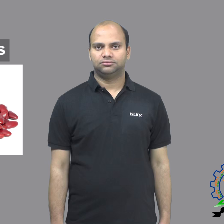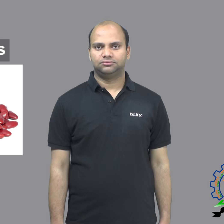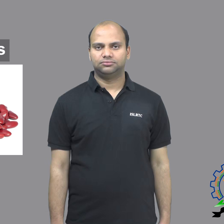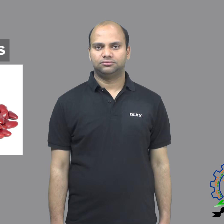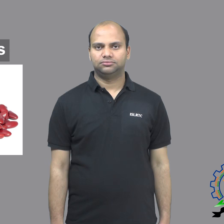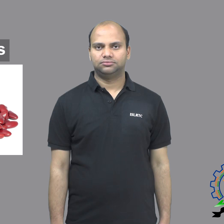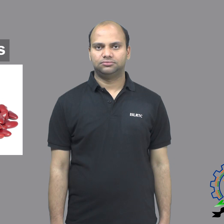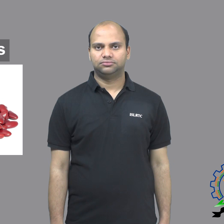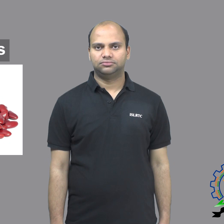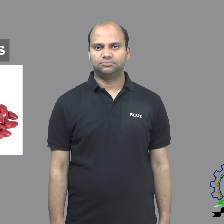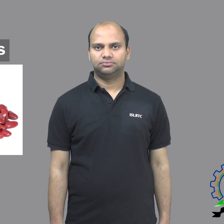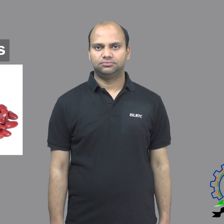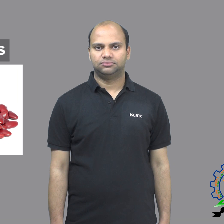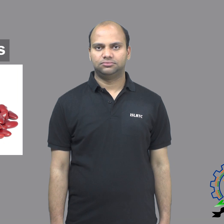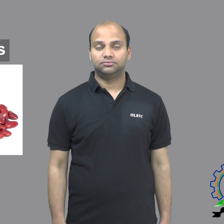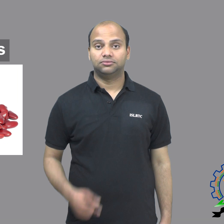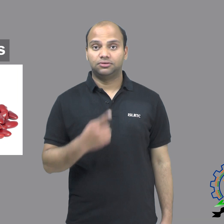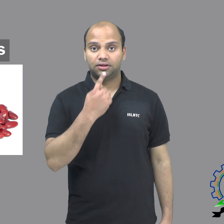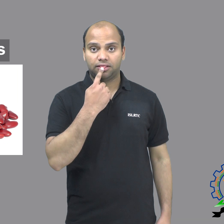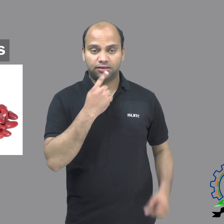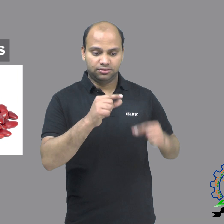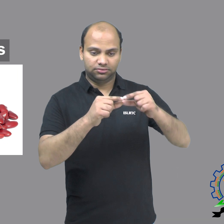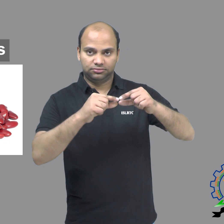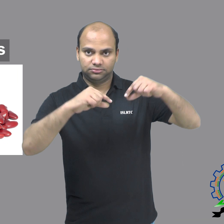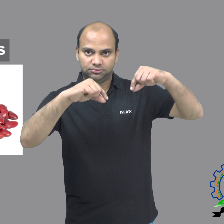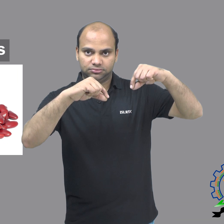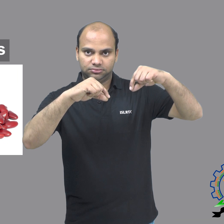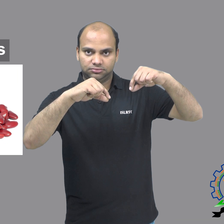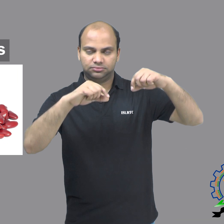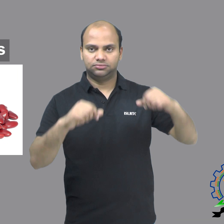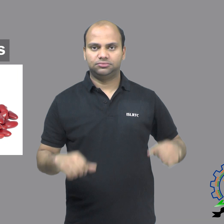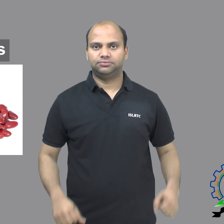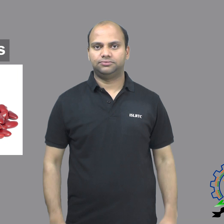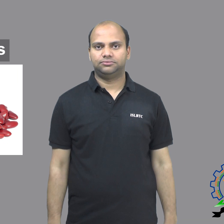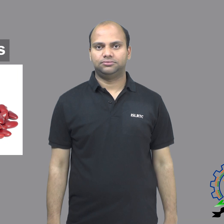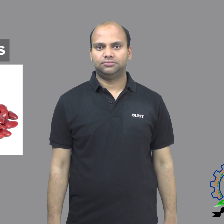Kidney Beans